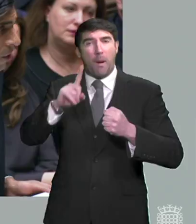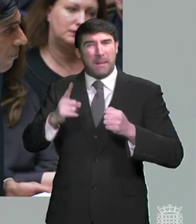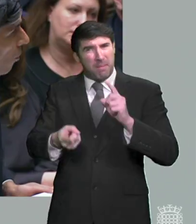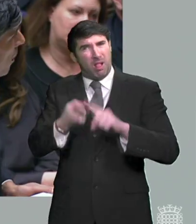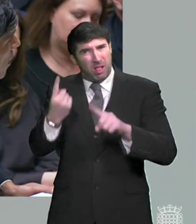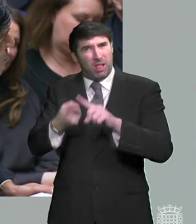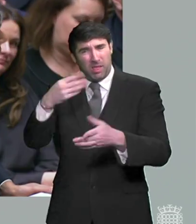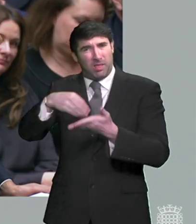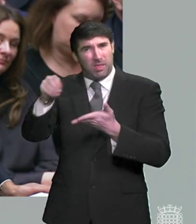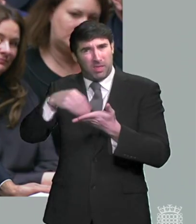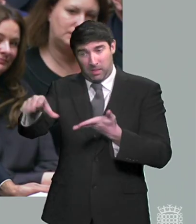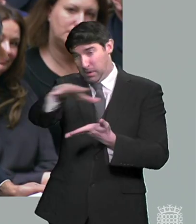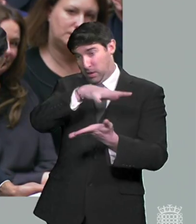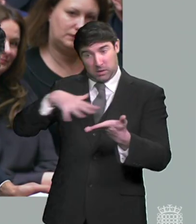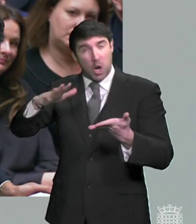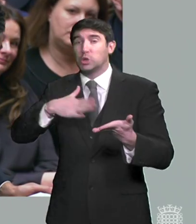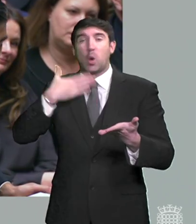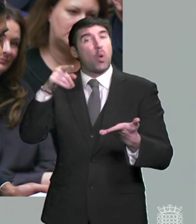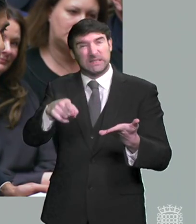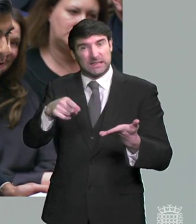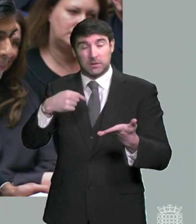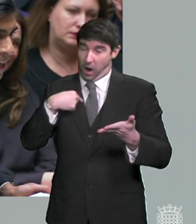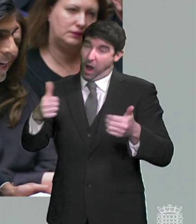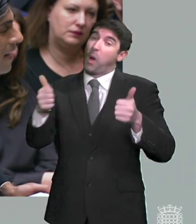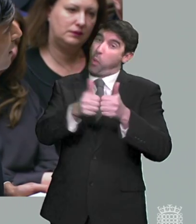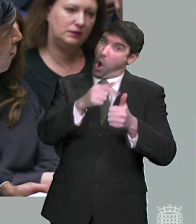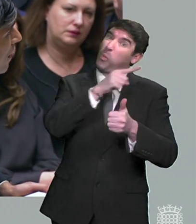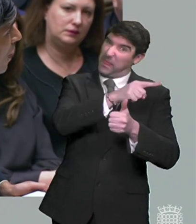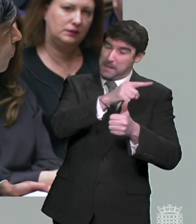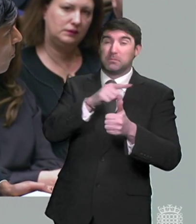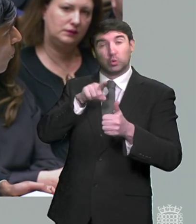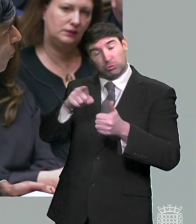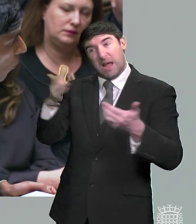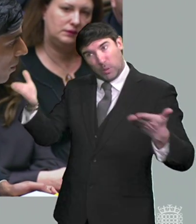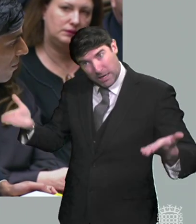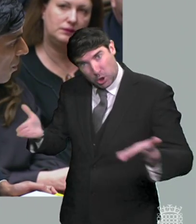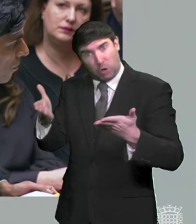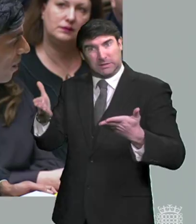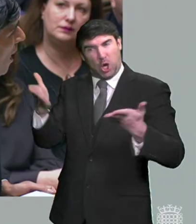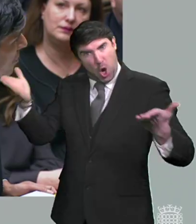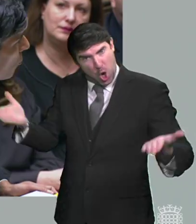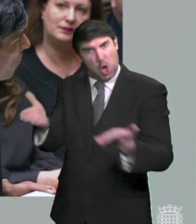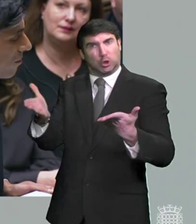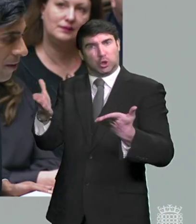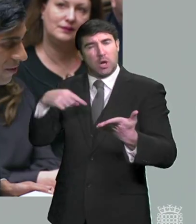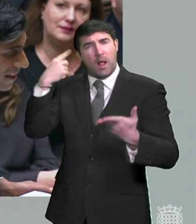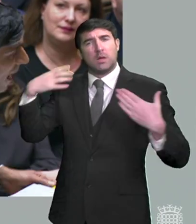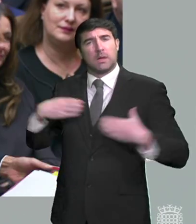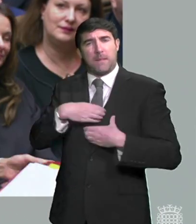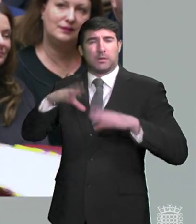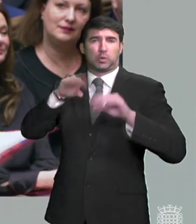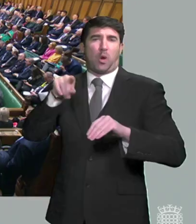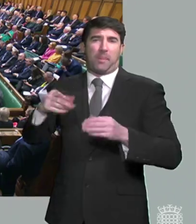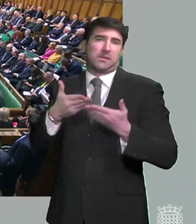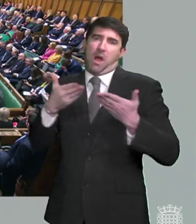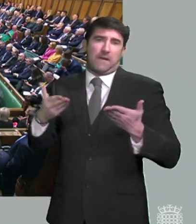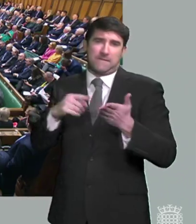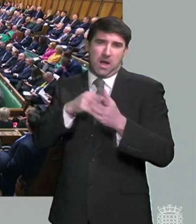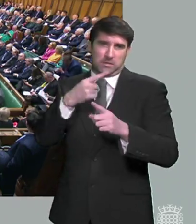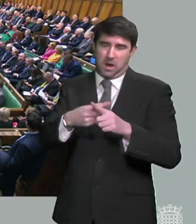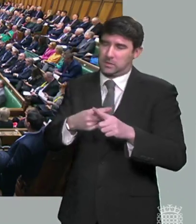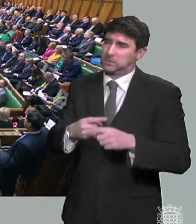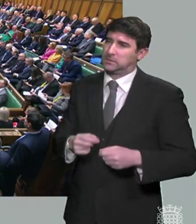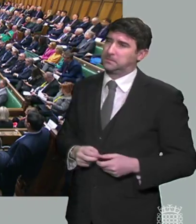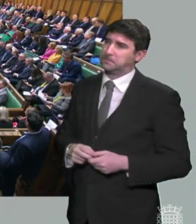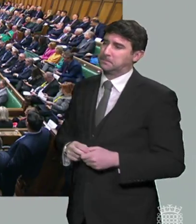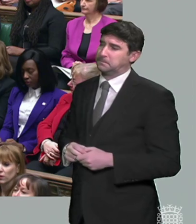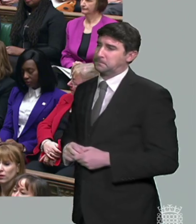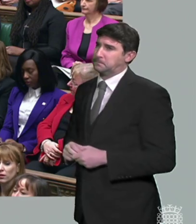I look forward to working with my honourable Friend to urge the Mayor to consider and respond properly to all views and stop that unfair tax.